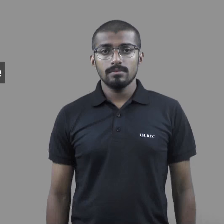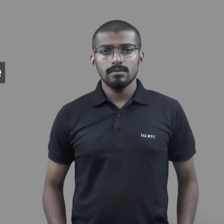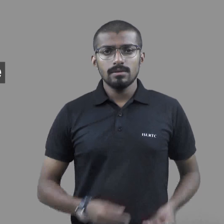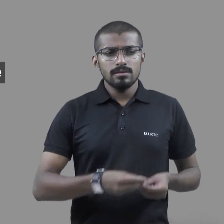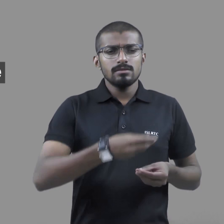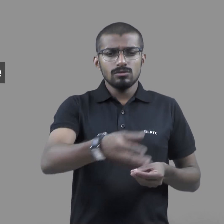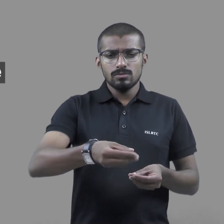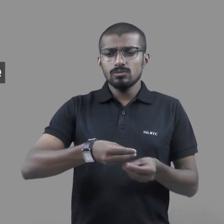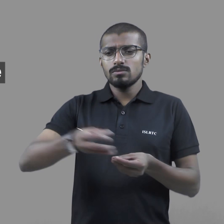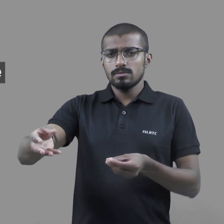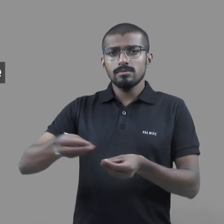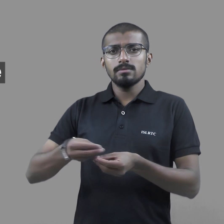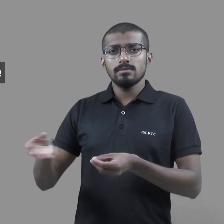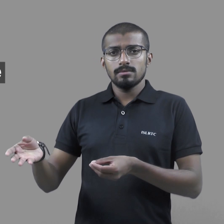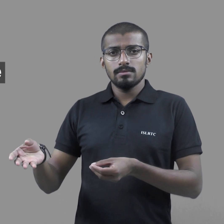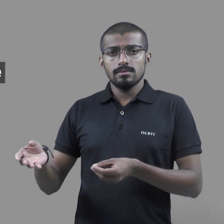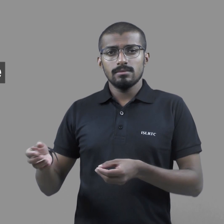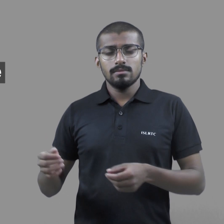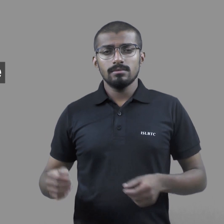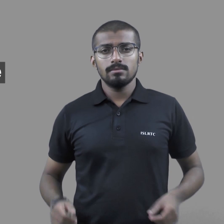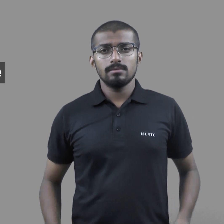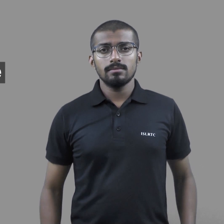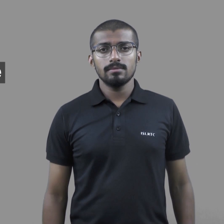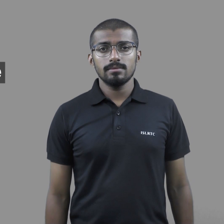Distribute Allocate